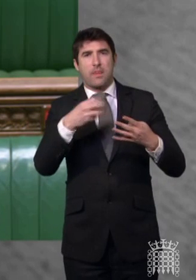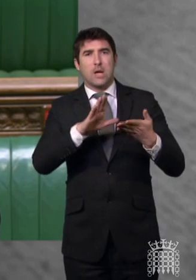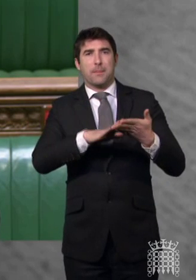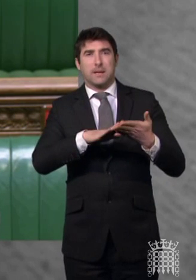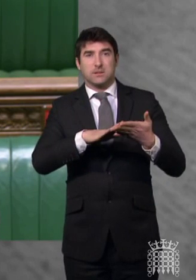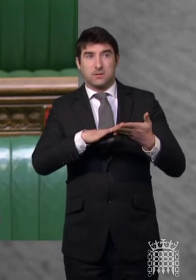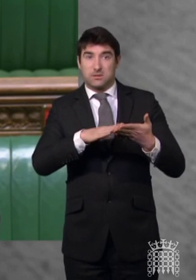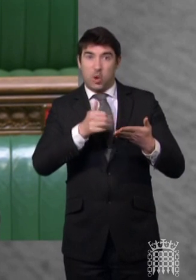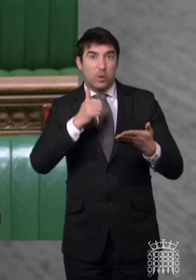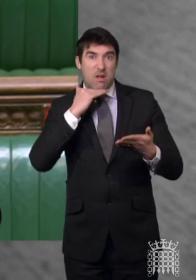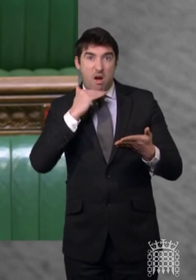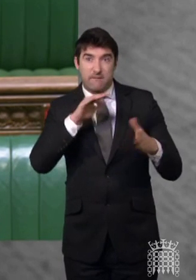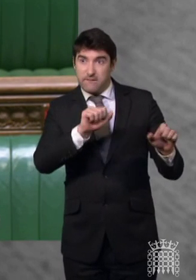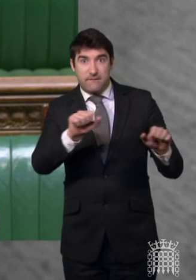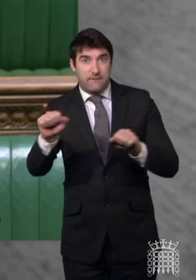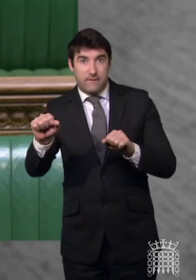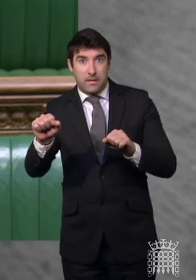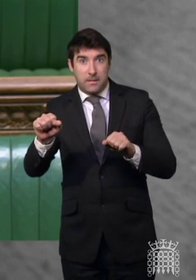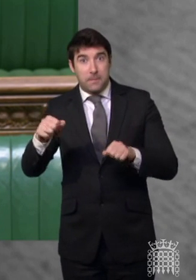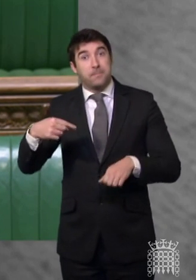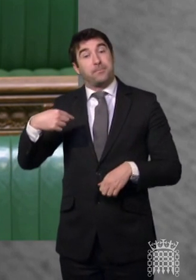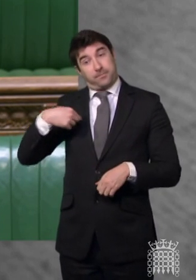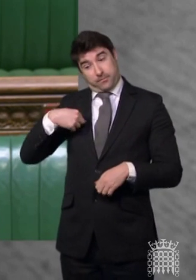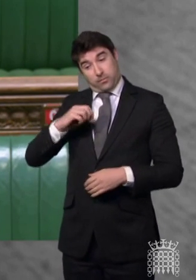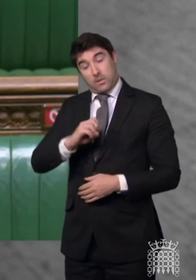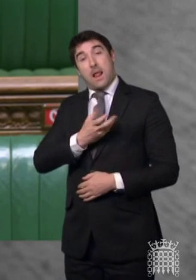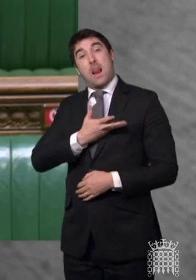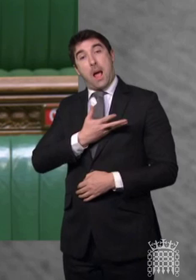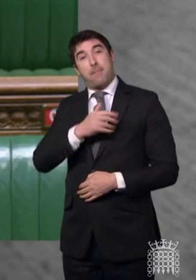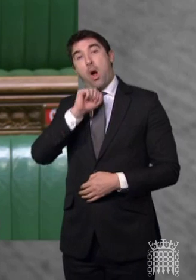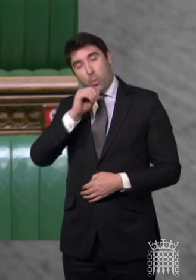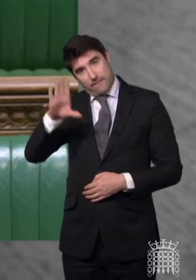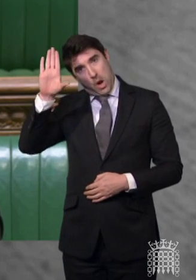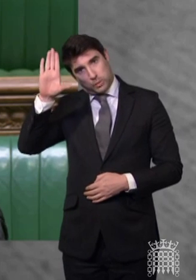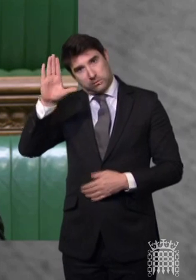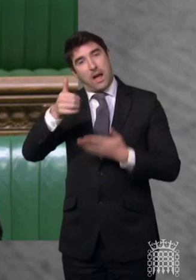We will vote for the regulations tonight, because the situation we are in is truly horrific.